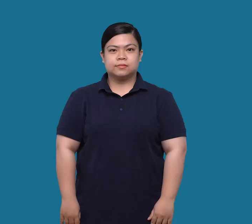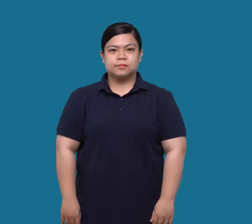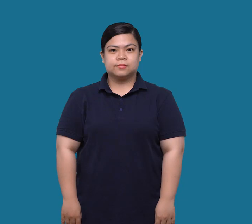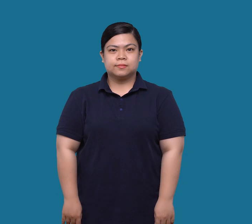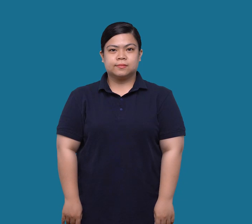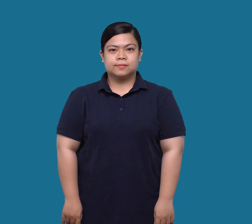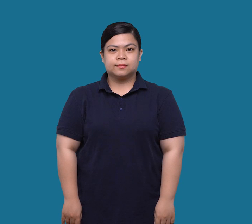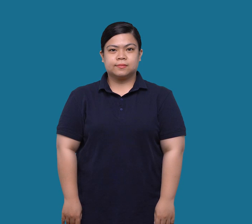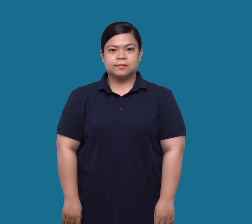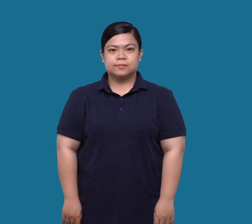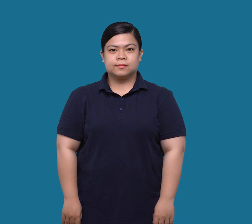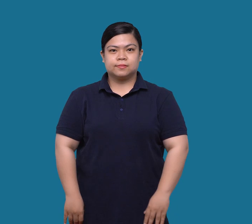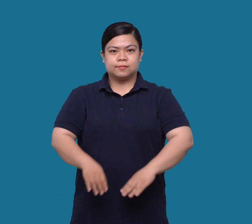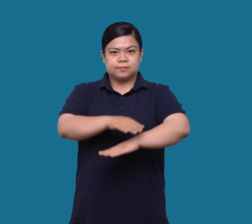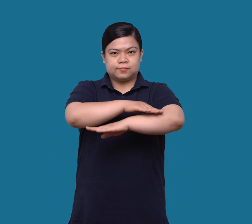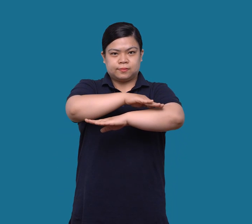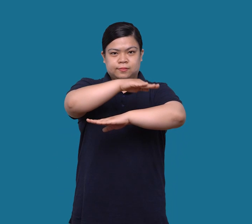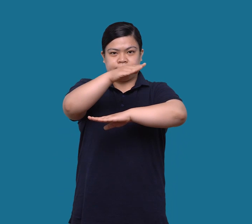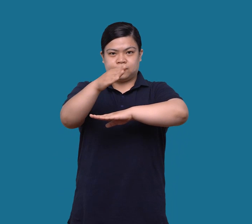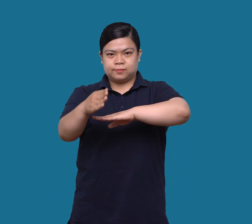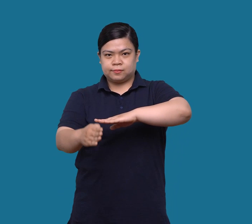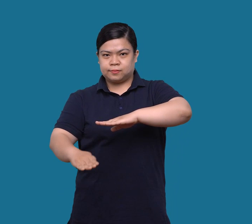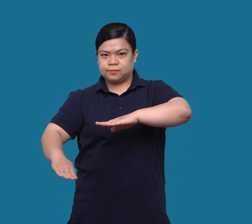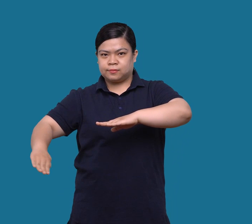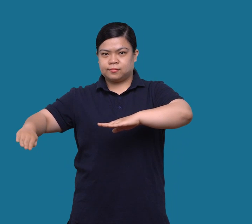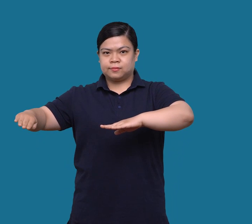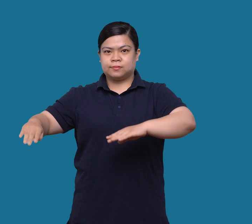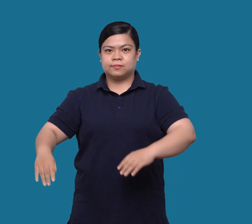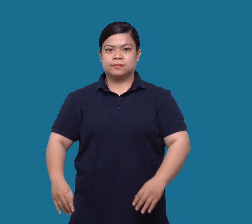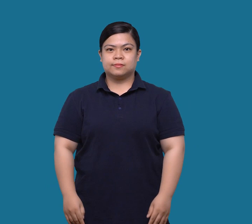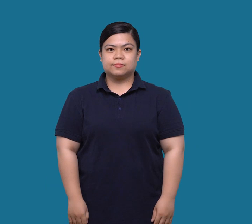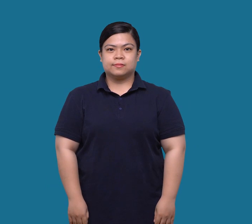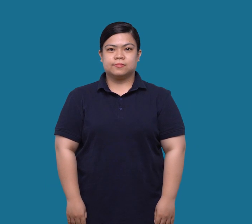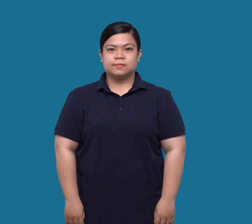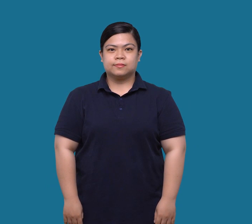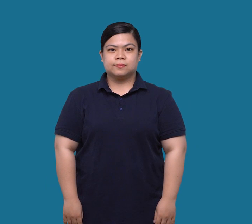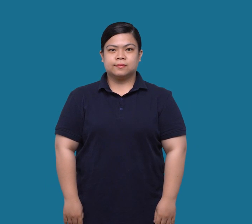địa hình